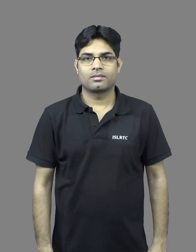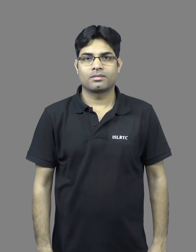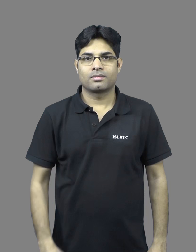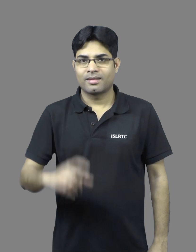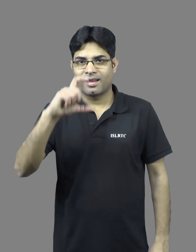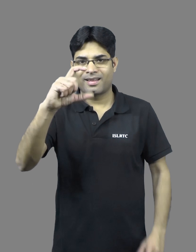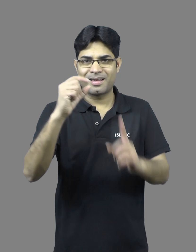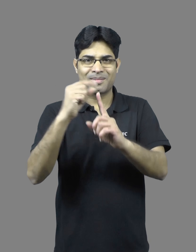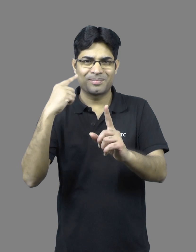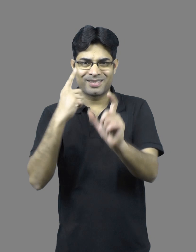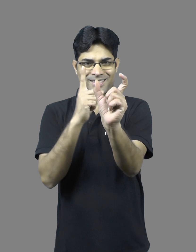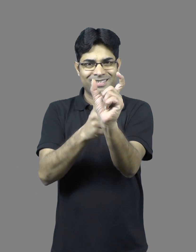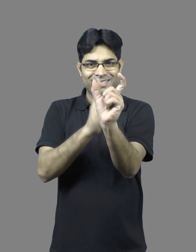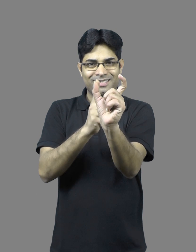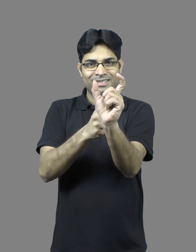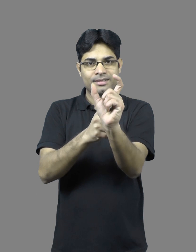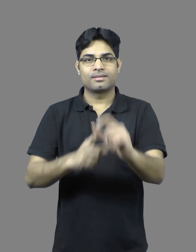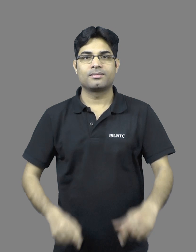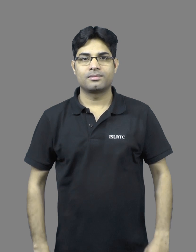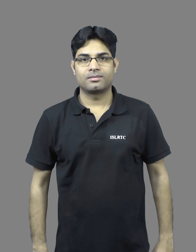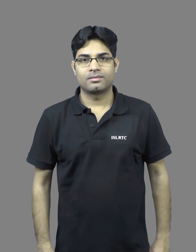Communist Party of India (CPI)